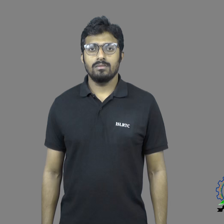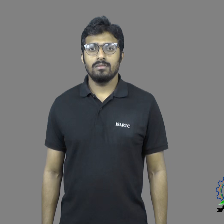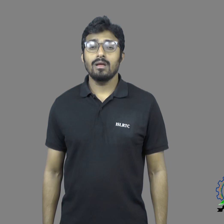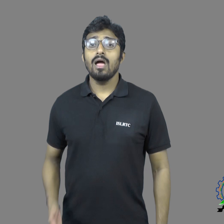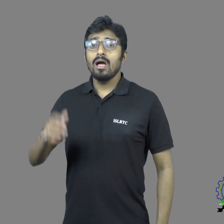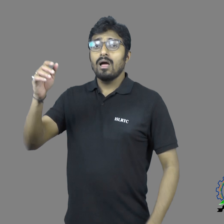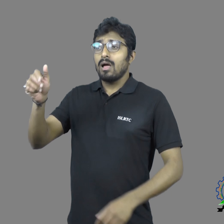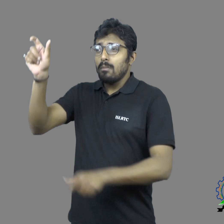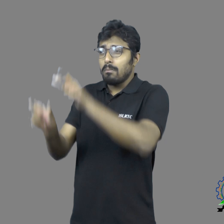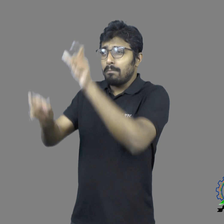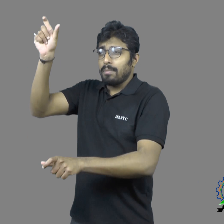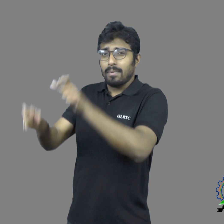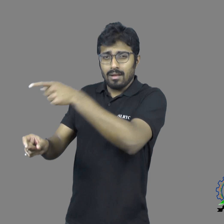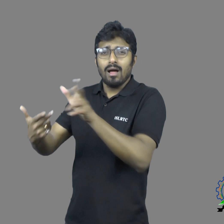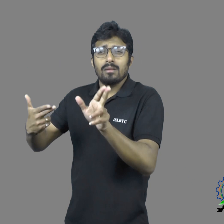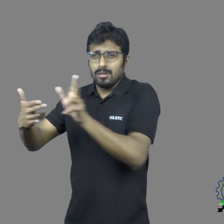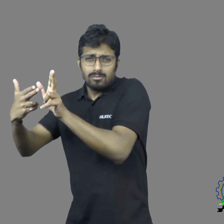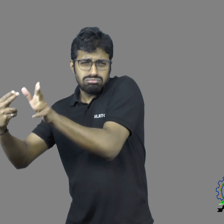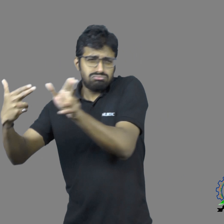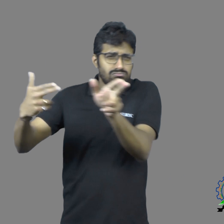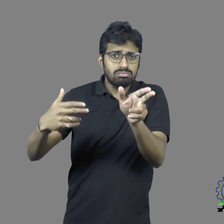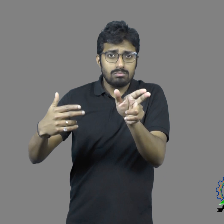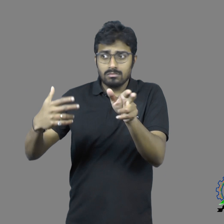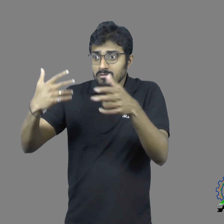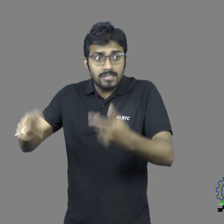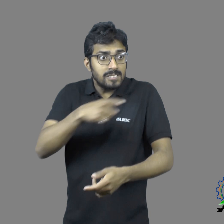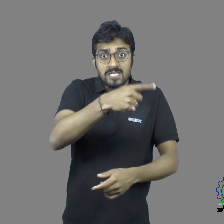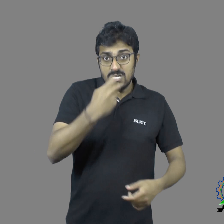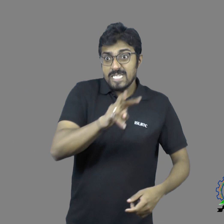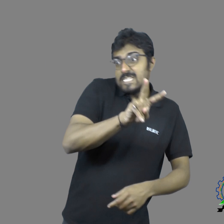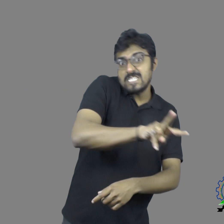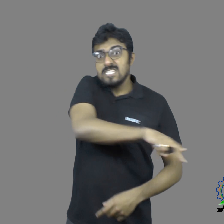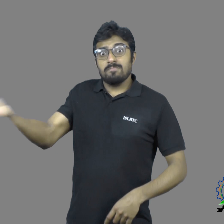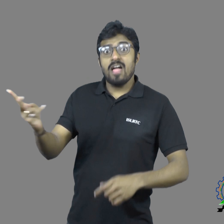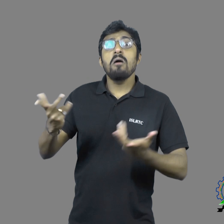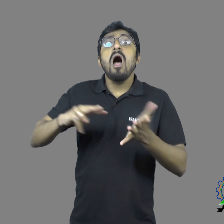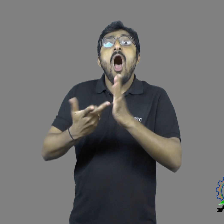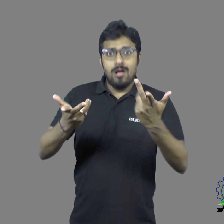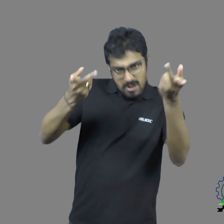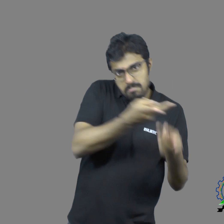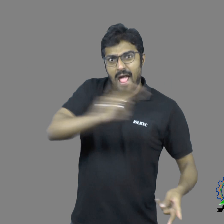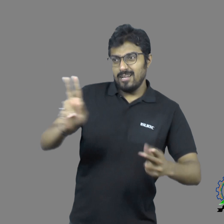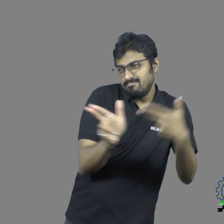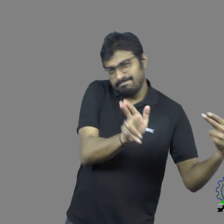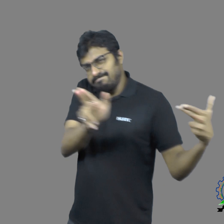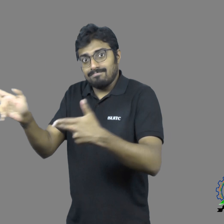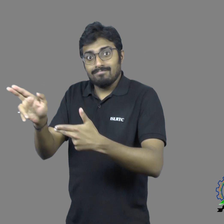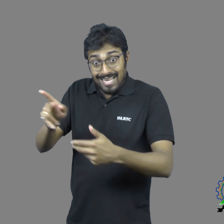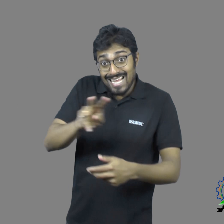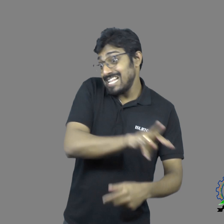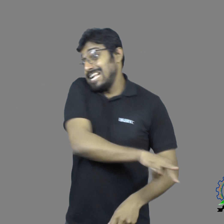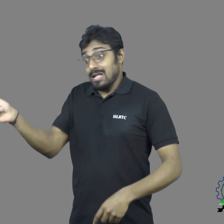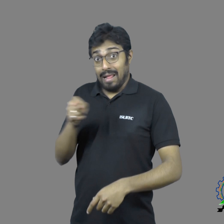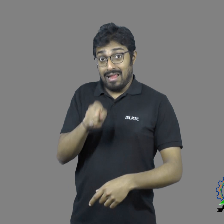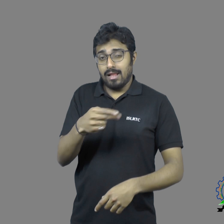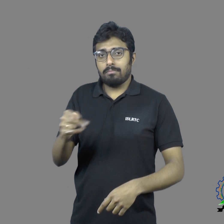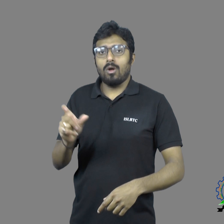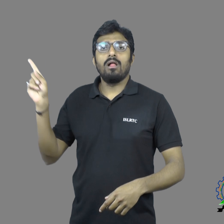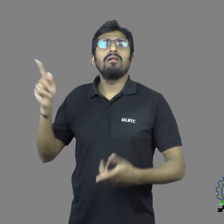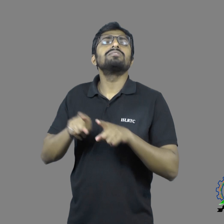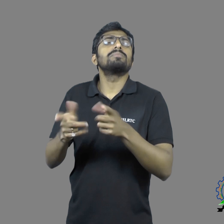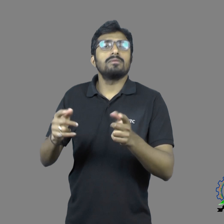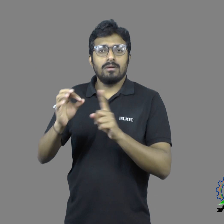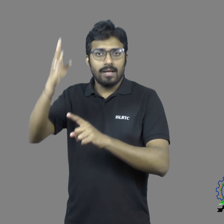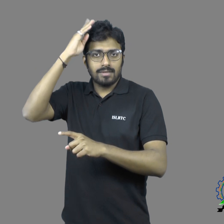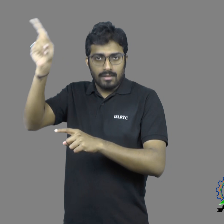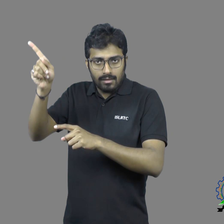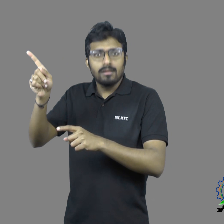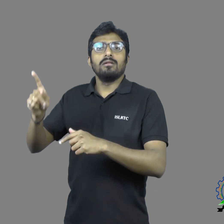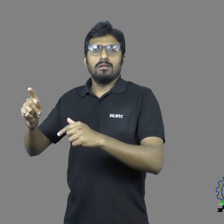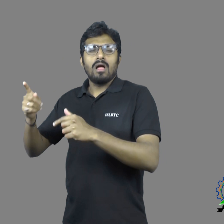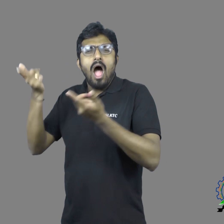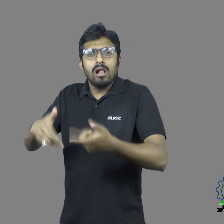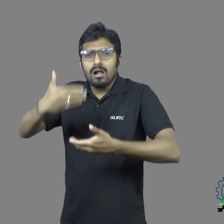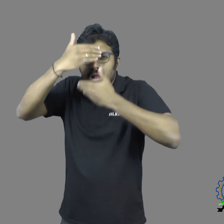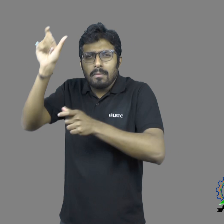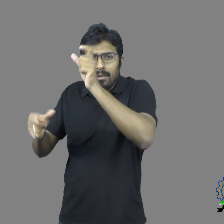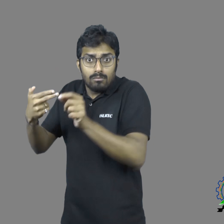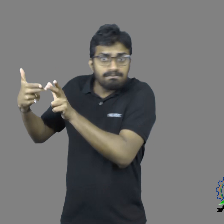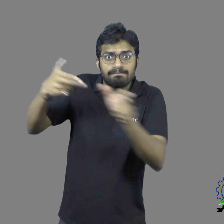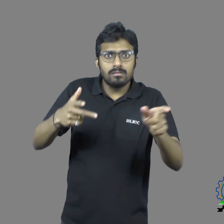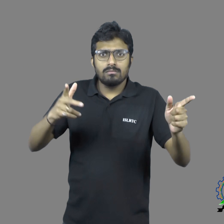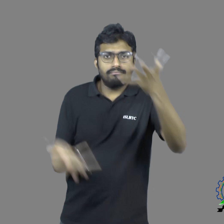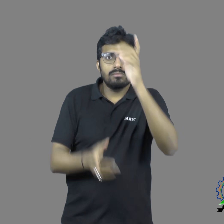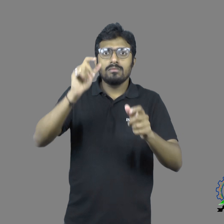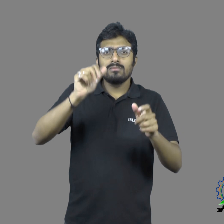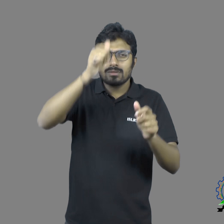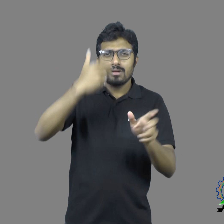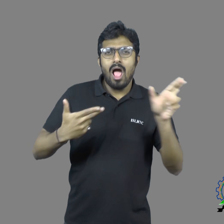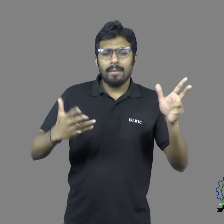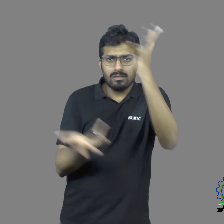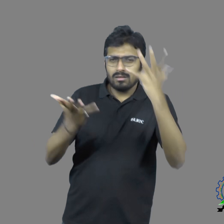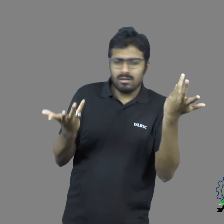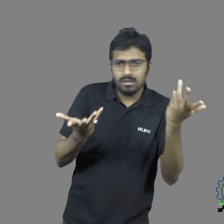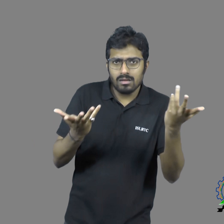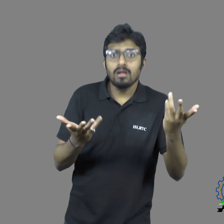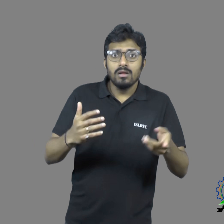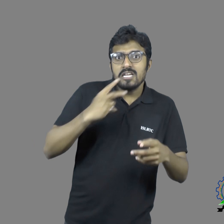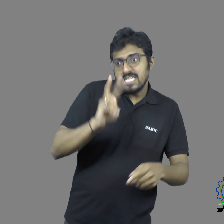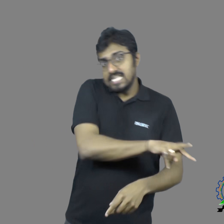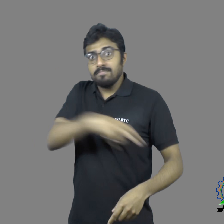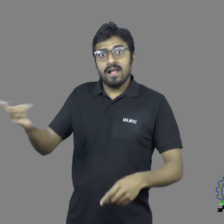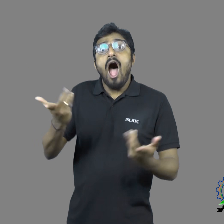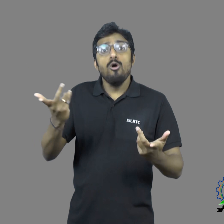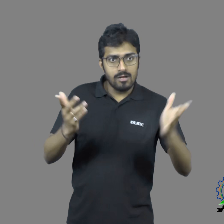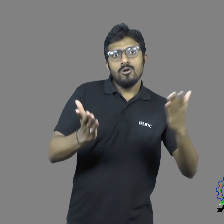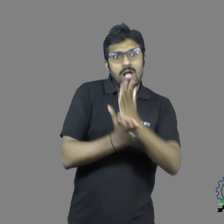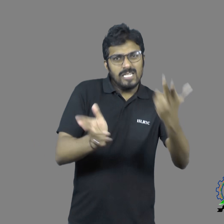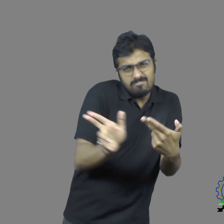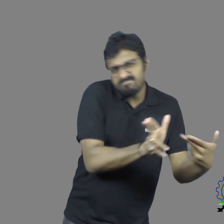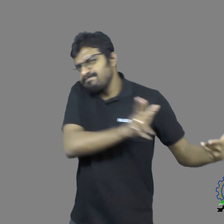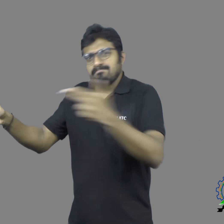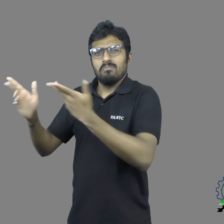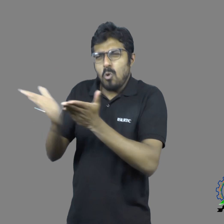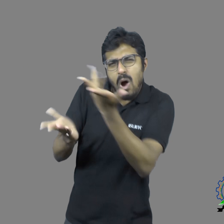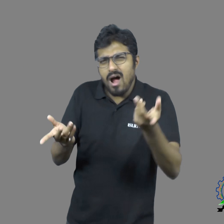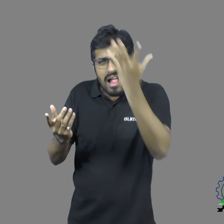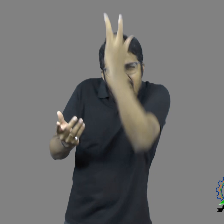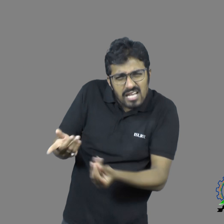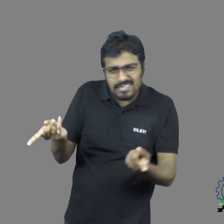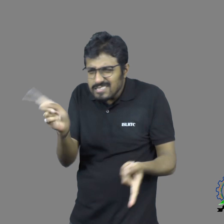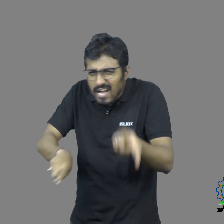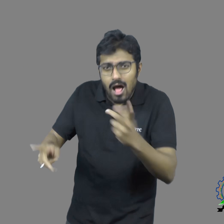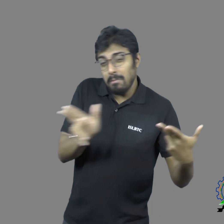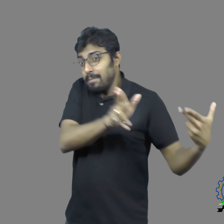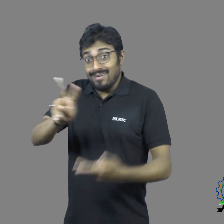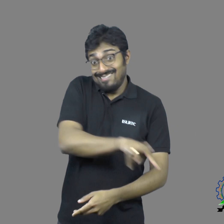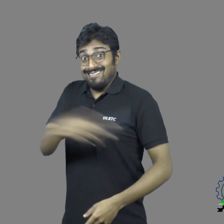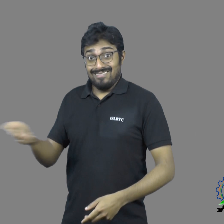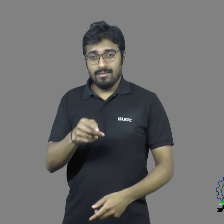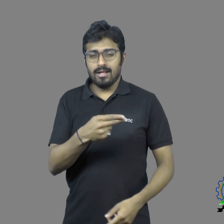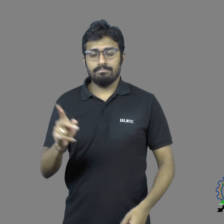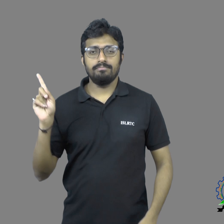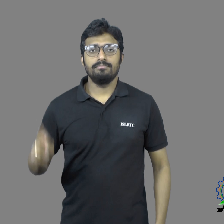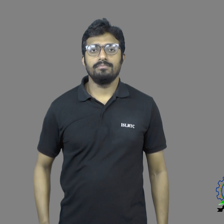Counter Attack